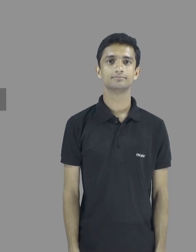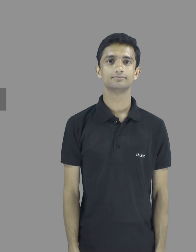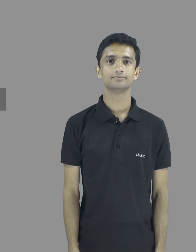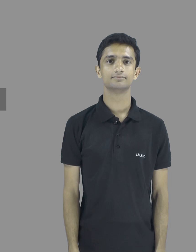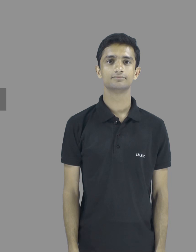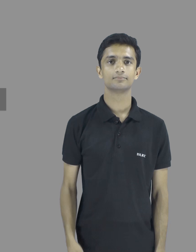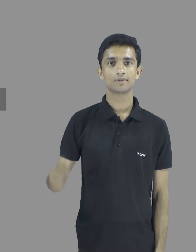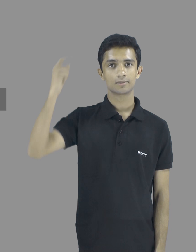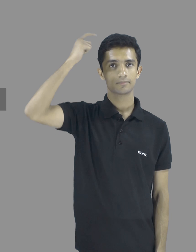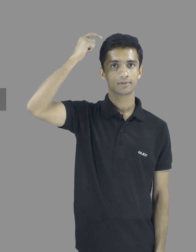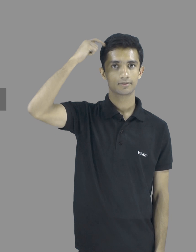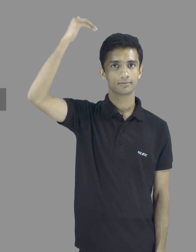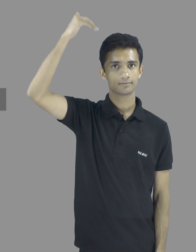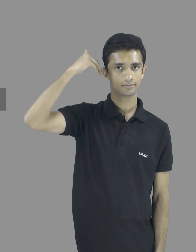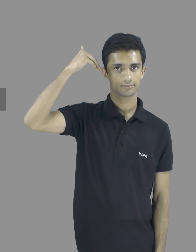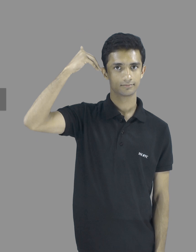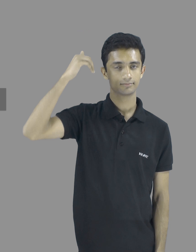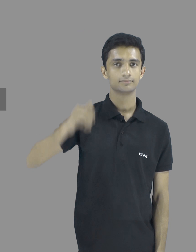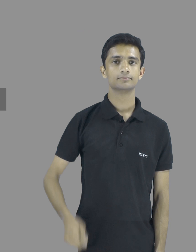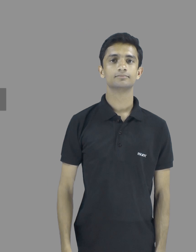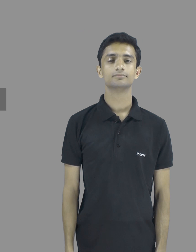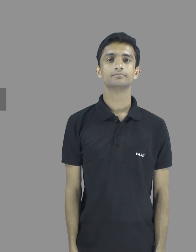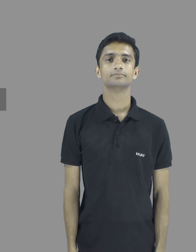Brain